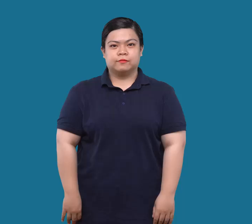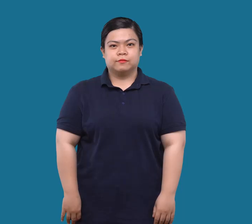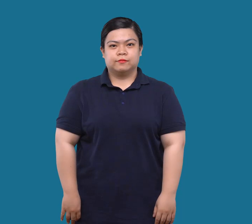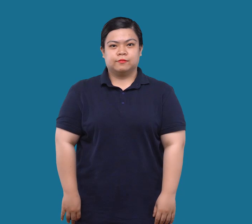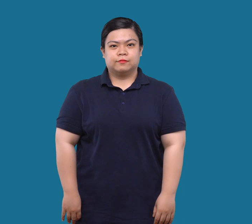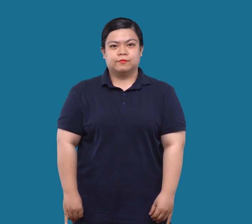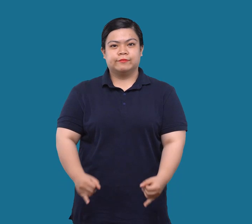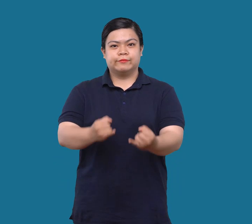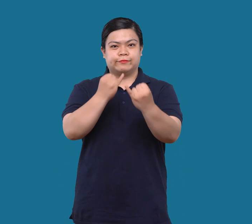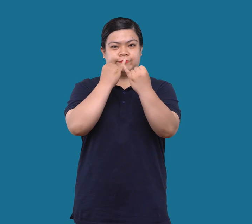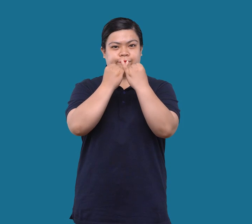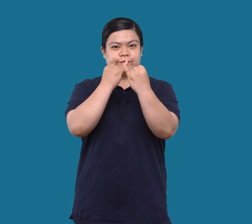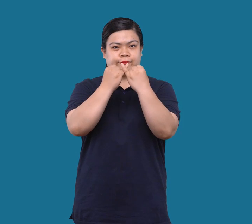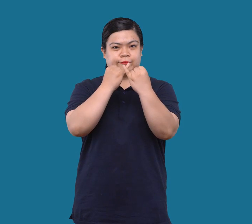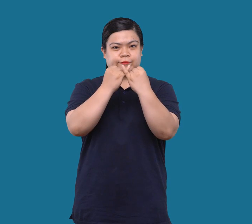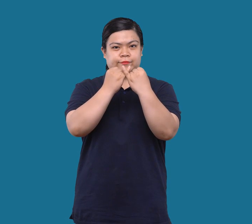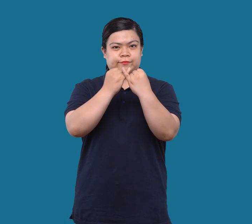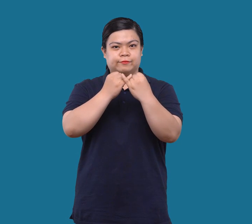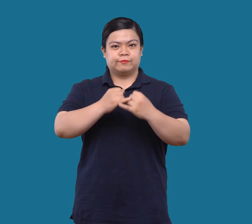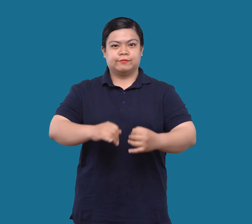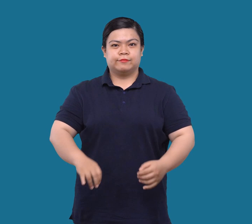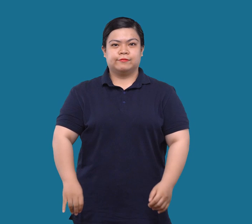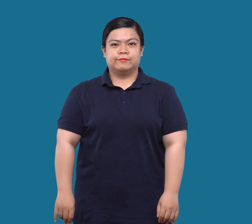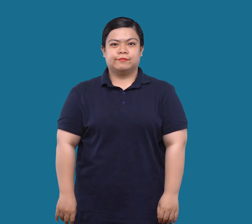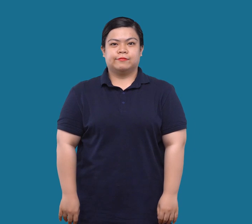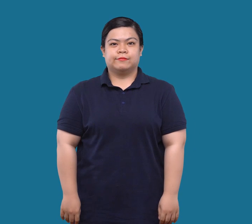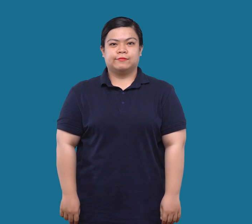tỉ lệ